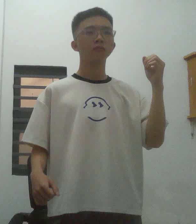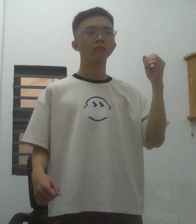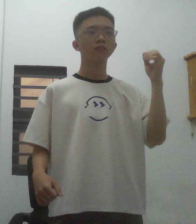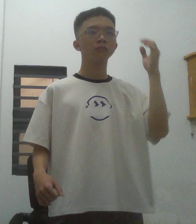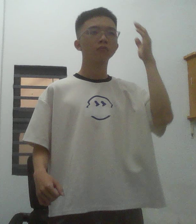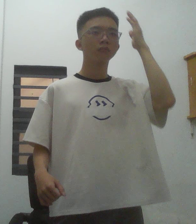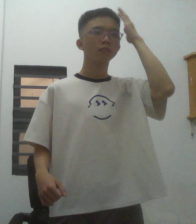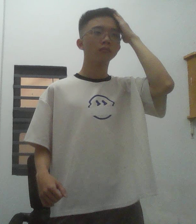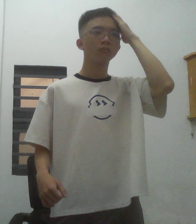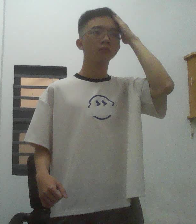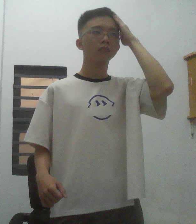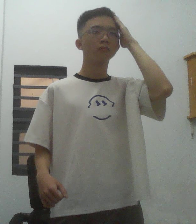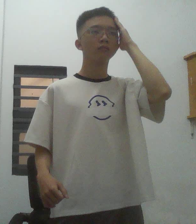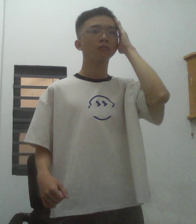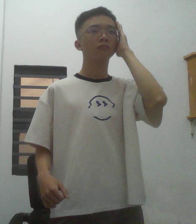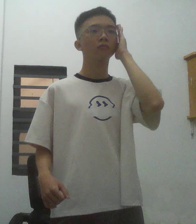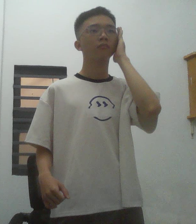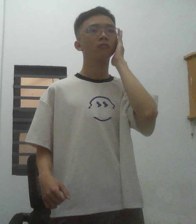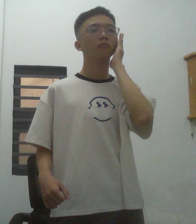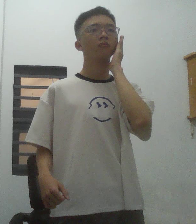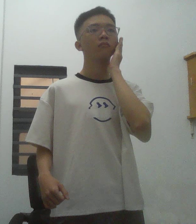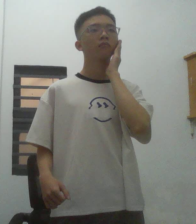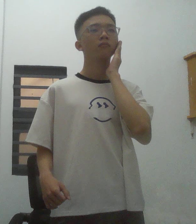dep